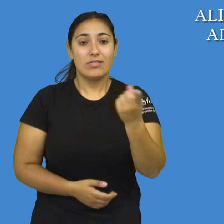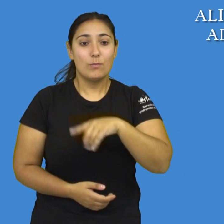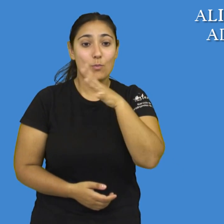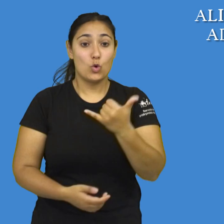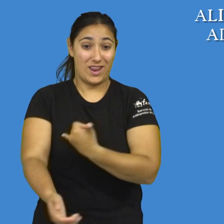motivo